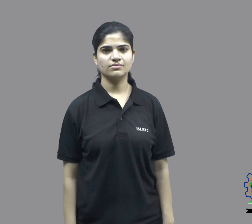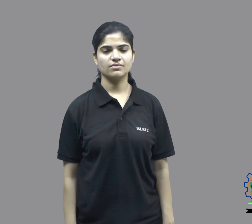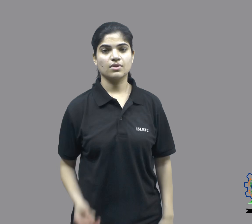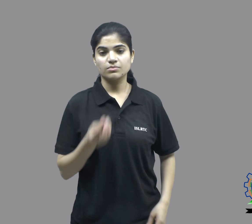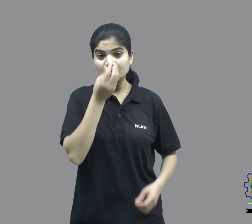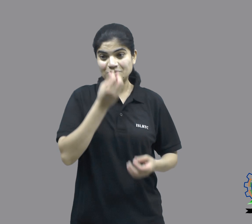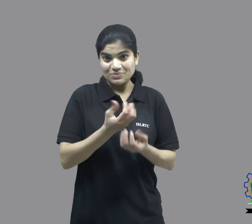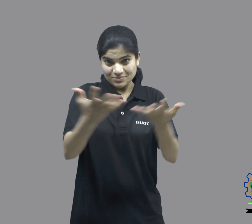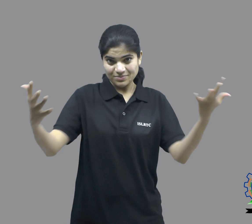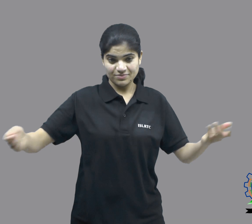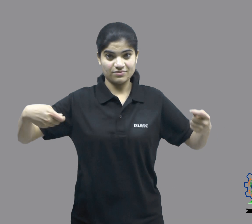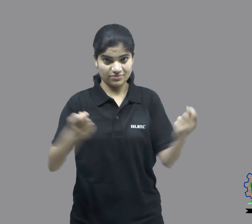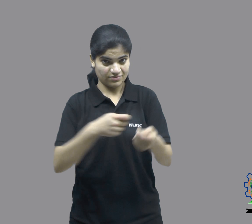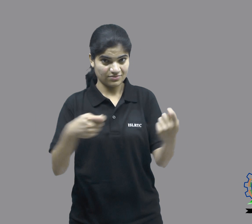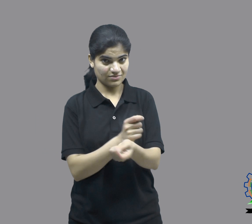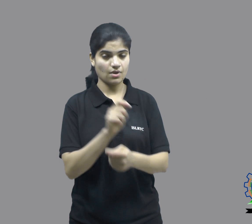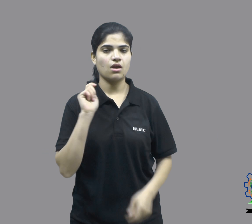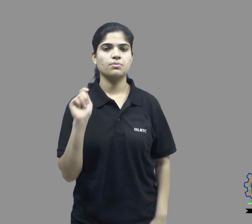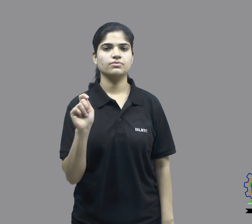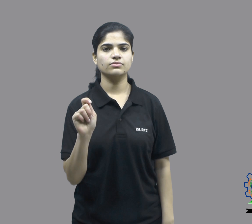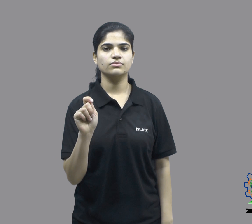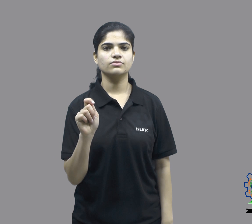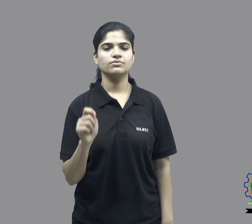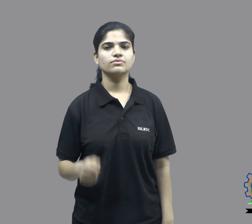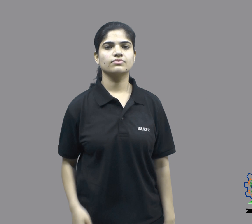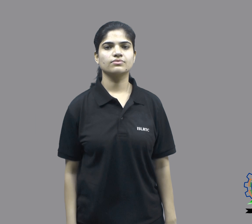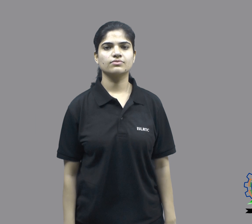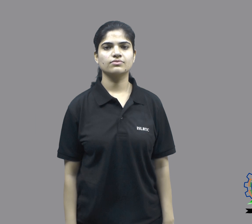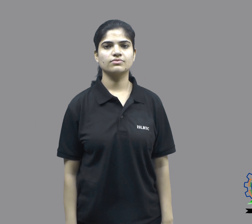Gardener